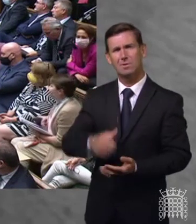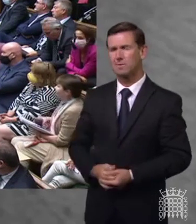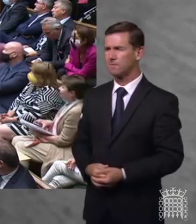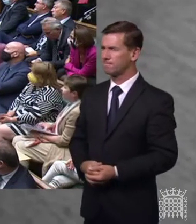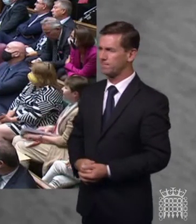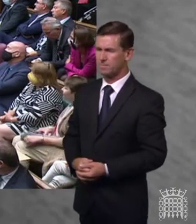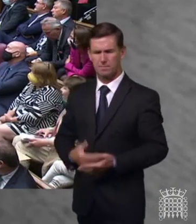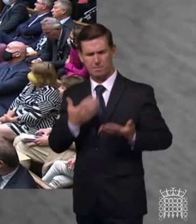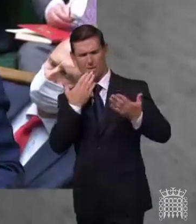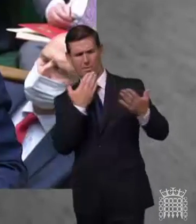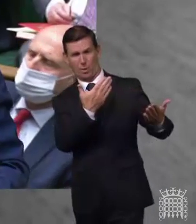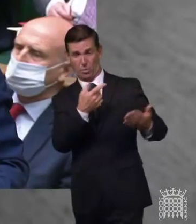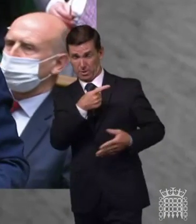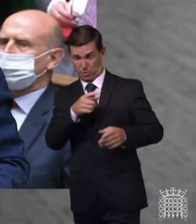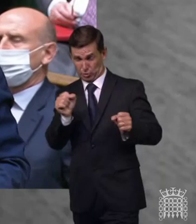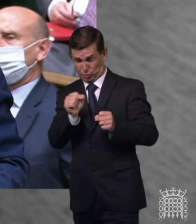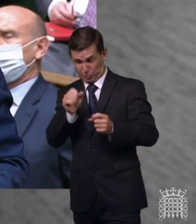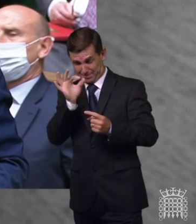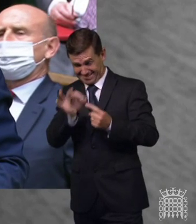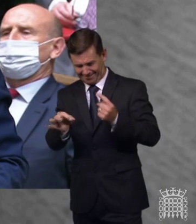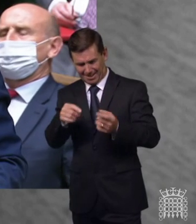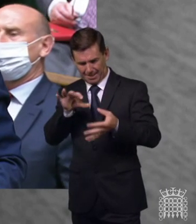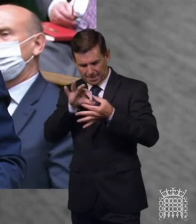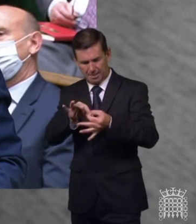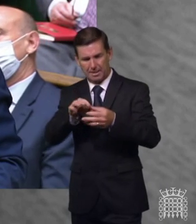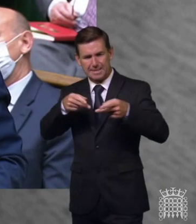I will come on to the specifics of the system.